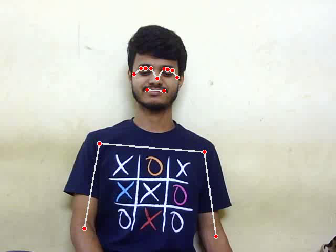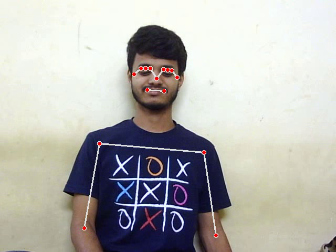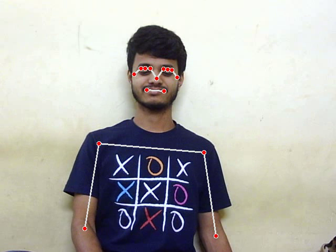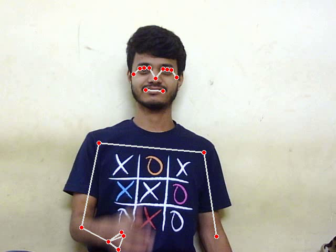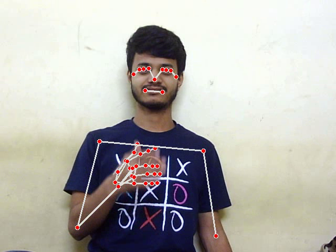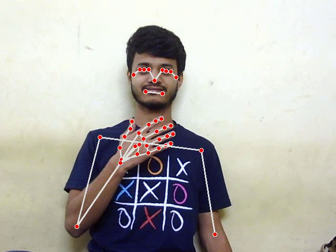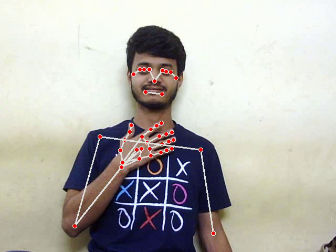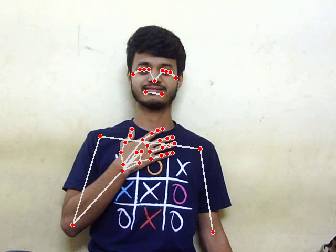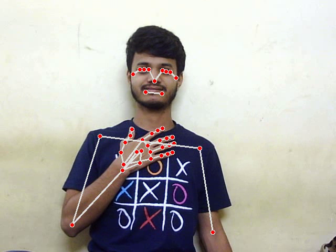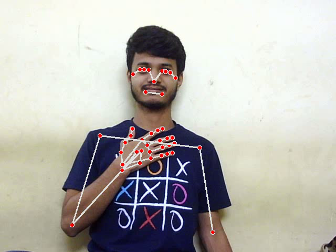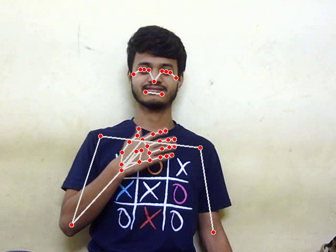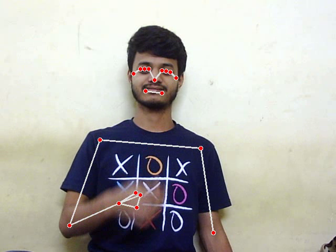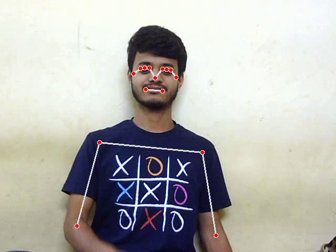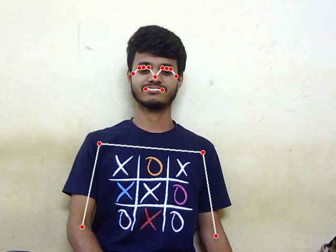my